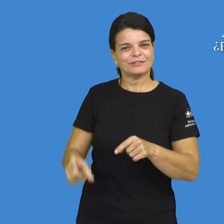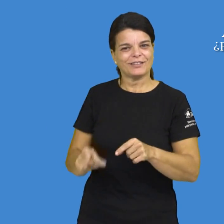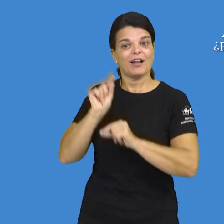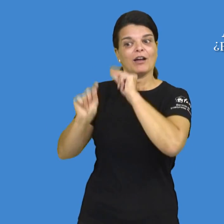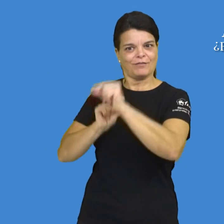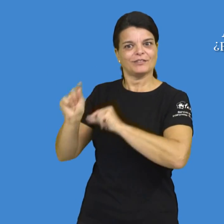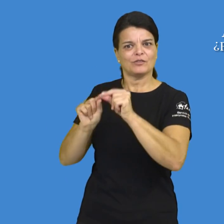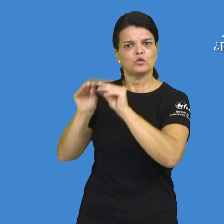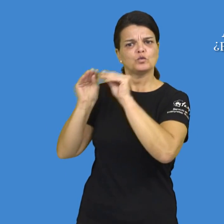virus